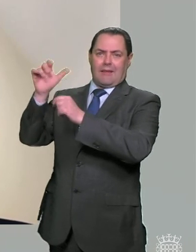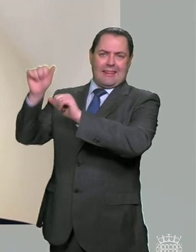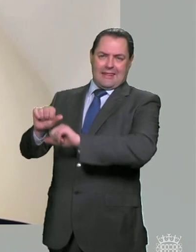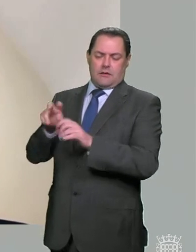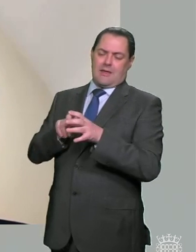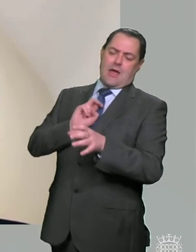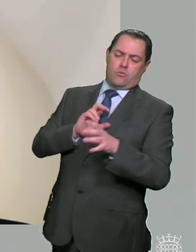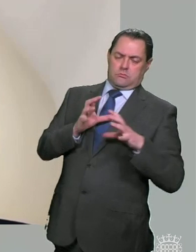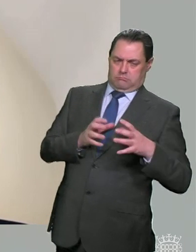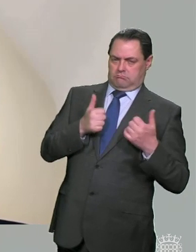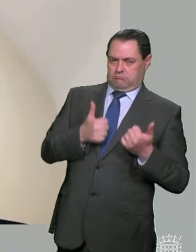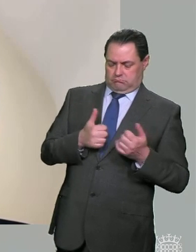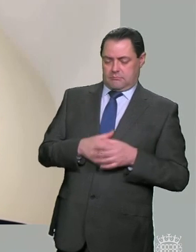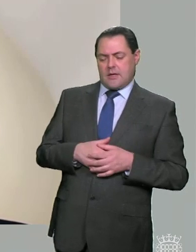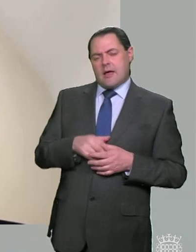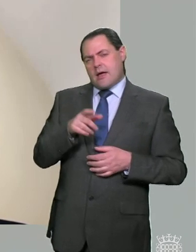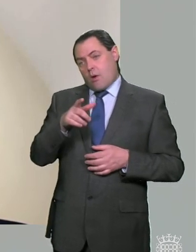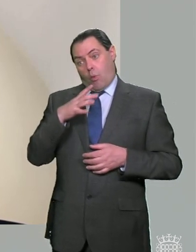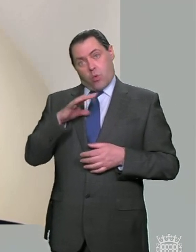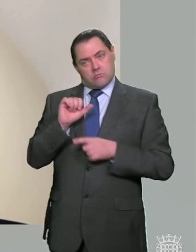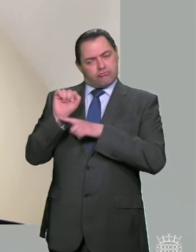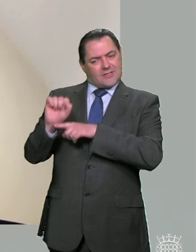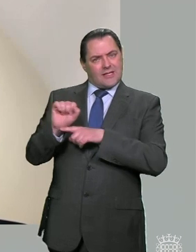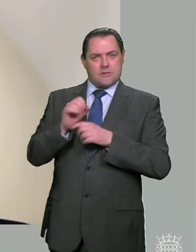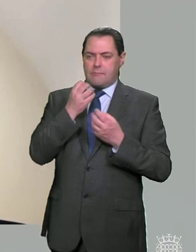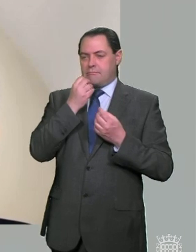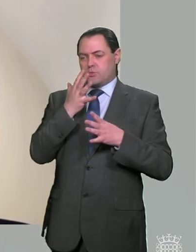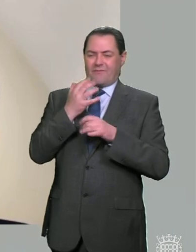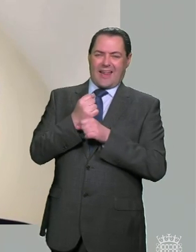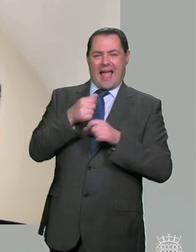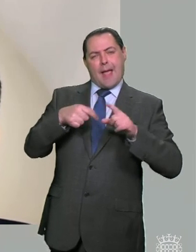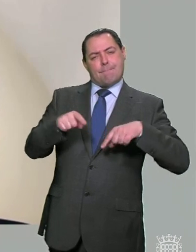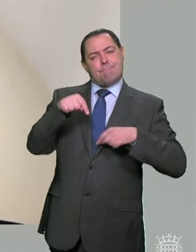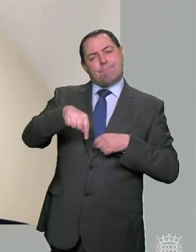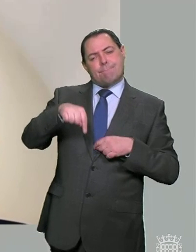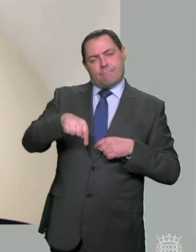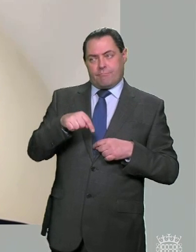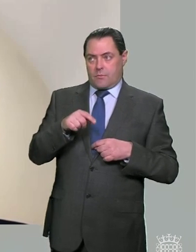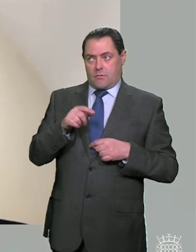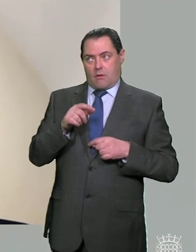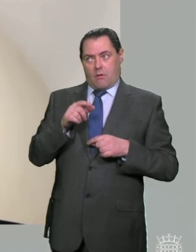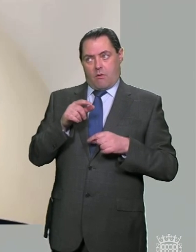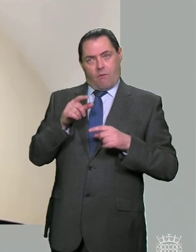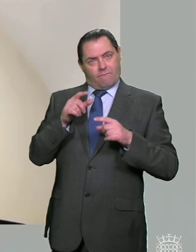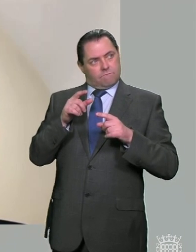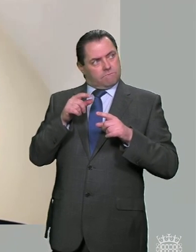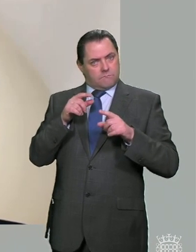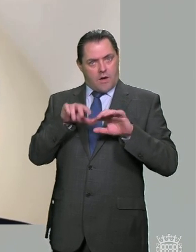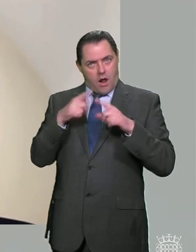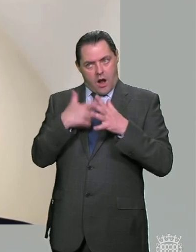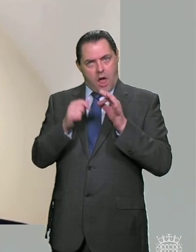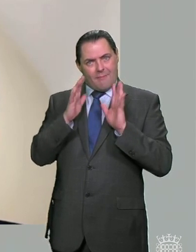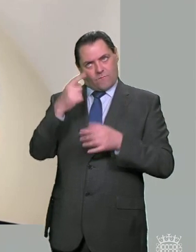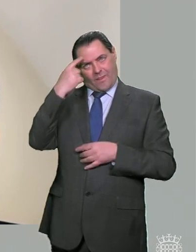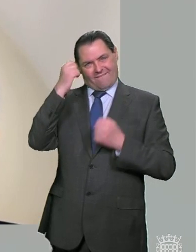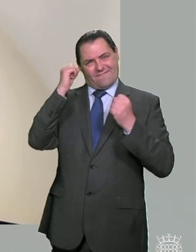Does my right honourable Friend agree that if we are to protect the beautiful game further, football clubs must put fans at the heart of their decision making?